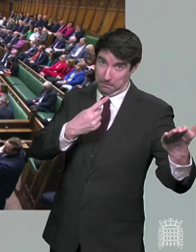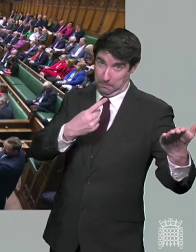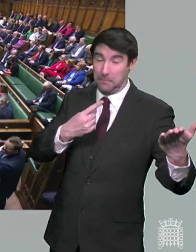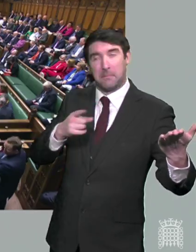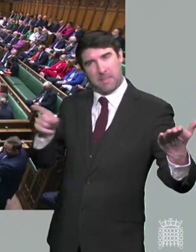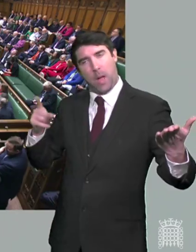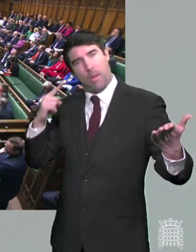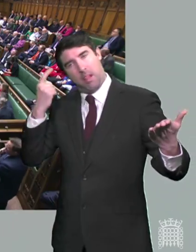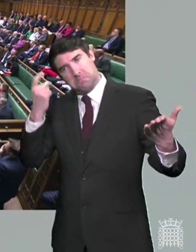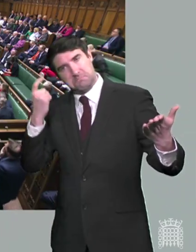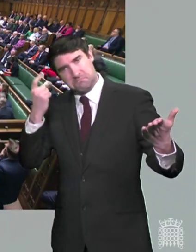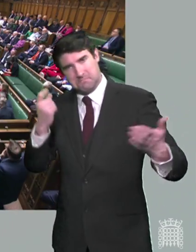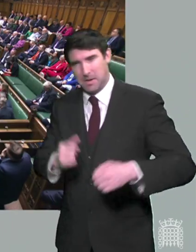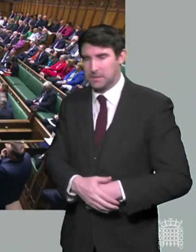what he said and, indeed, the voices of his constituents, too.